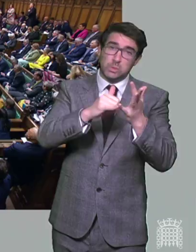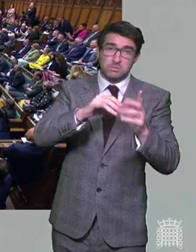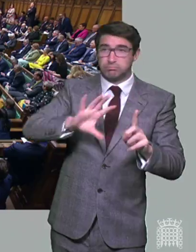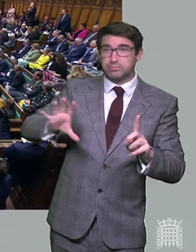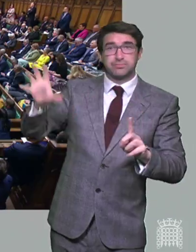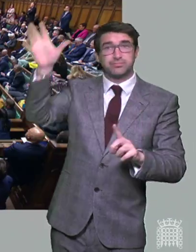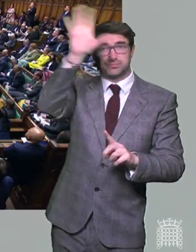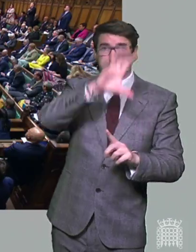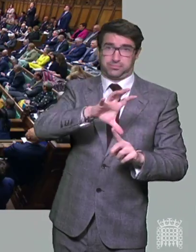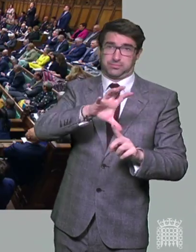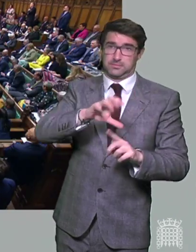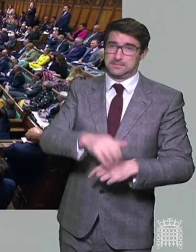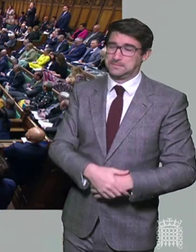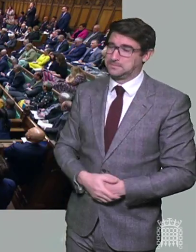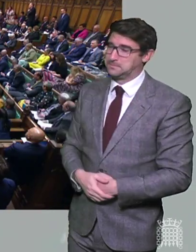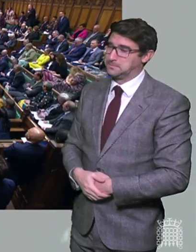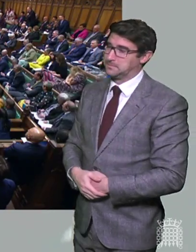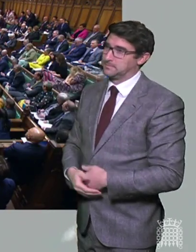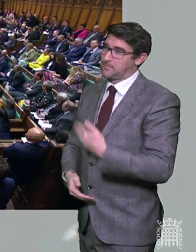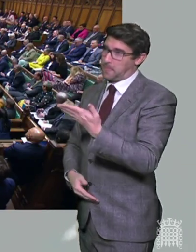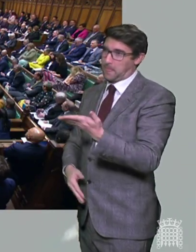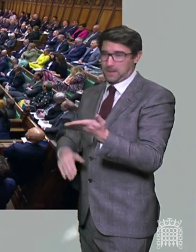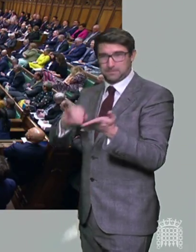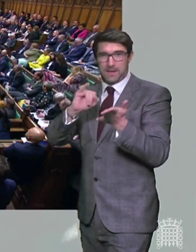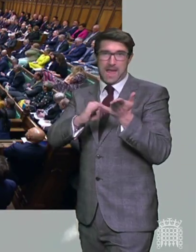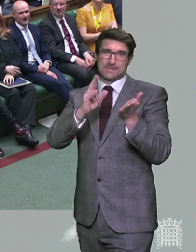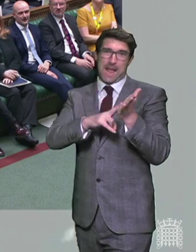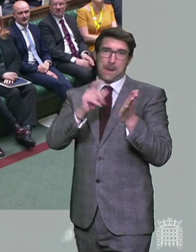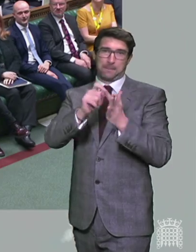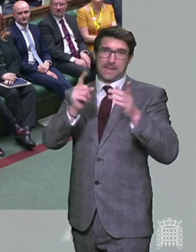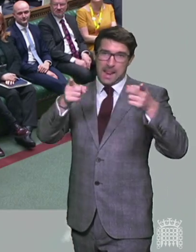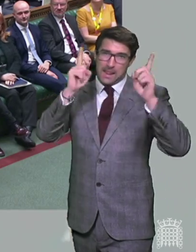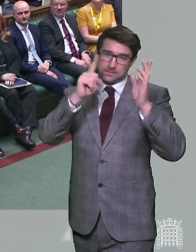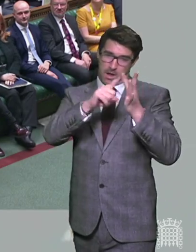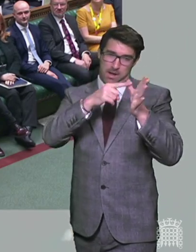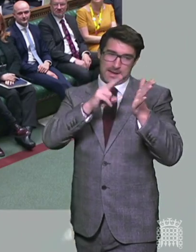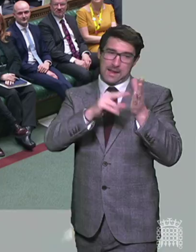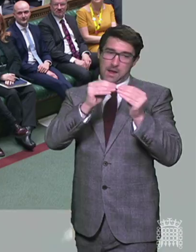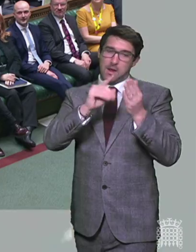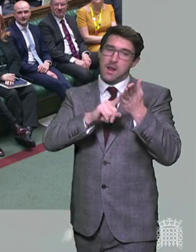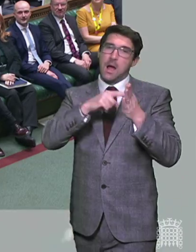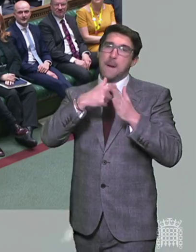We now come to the leader of the Scottish National party, Ian Blackford.